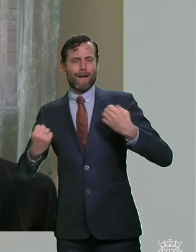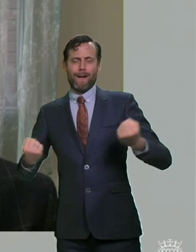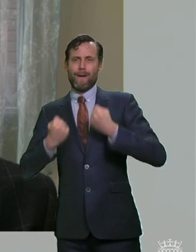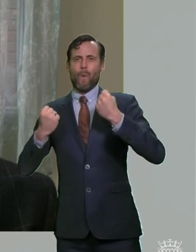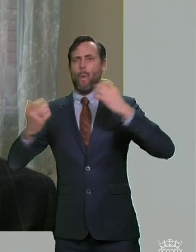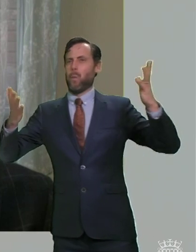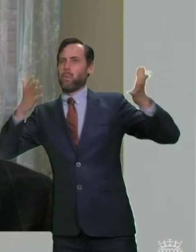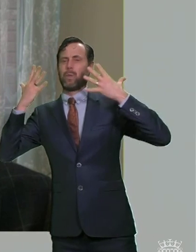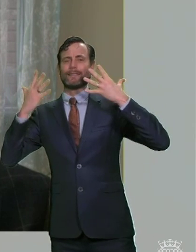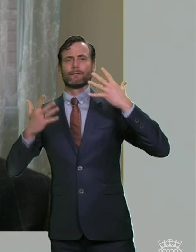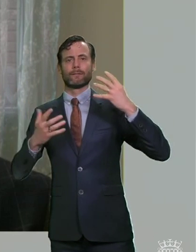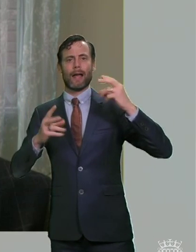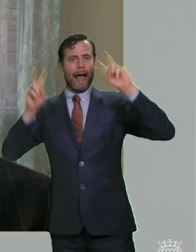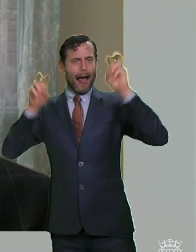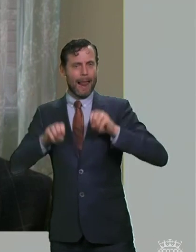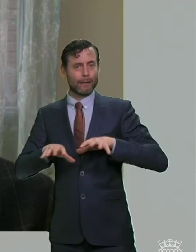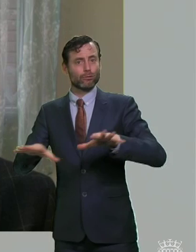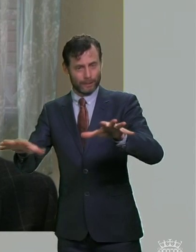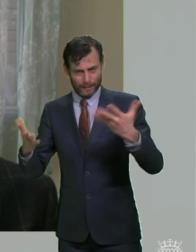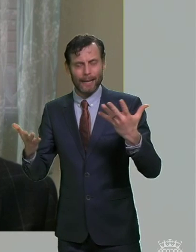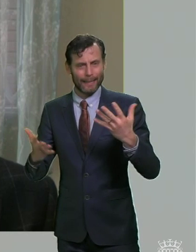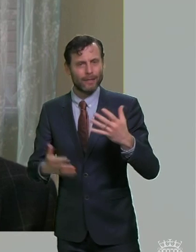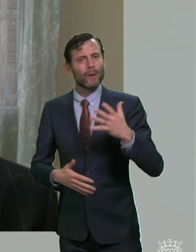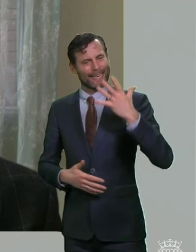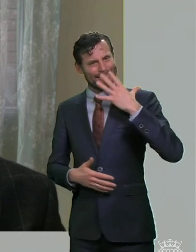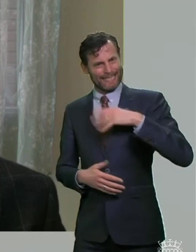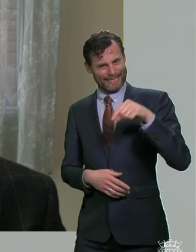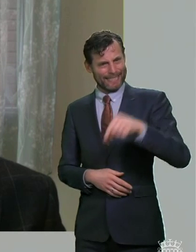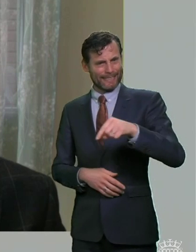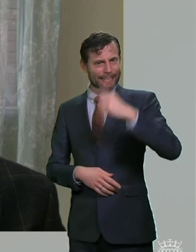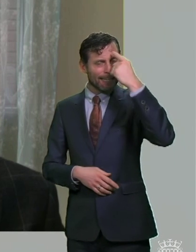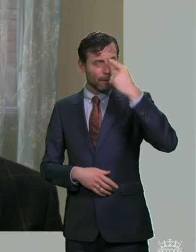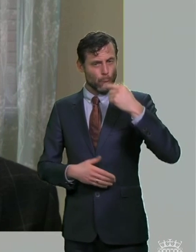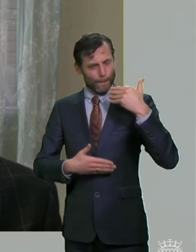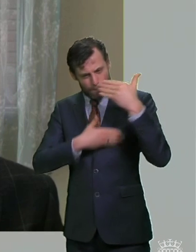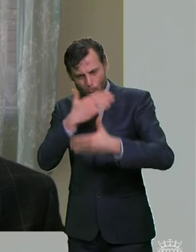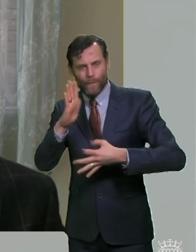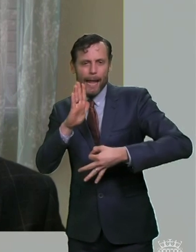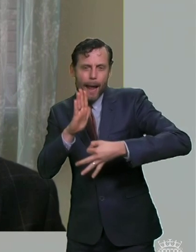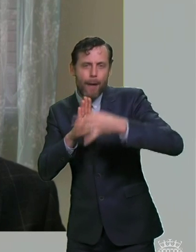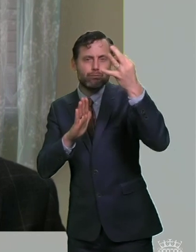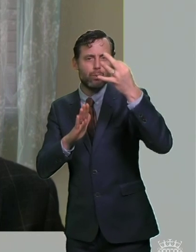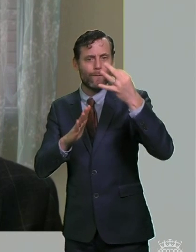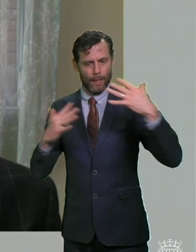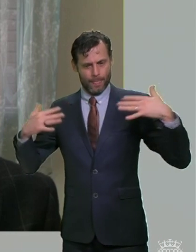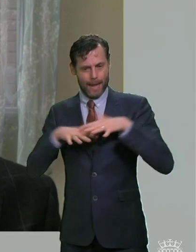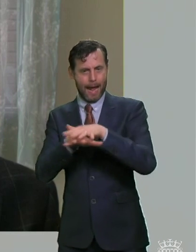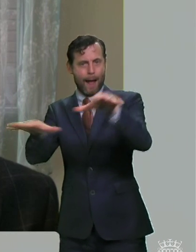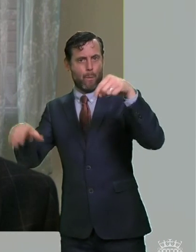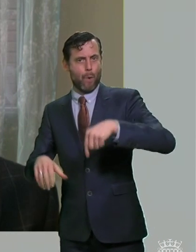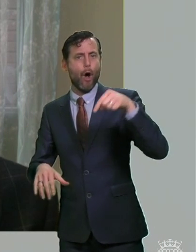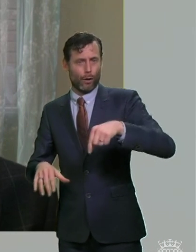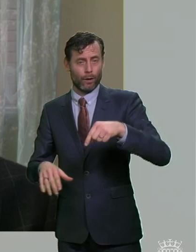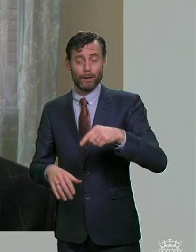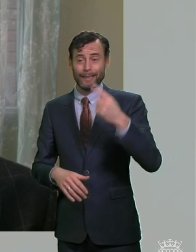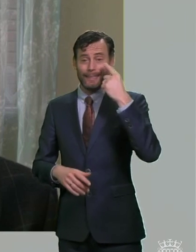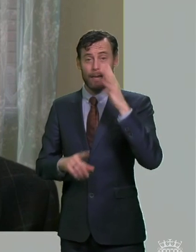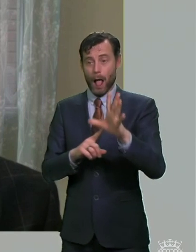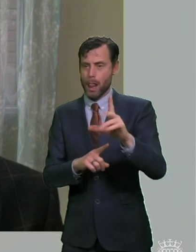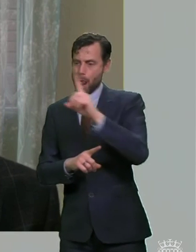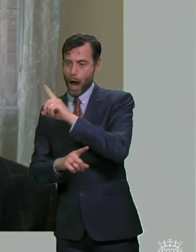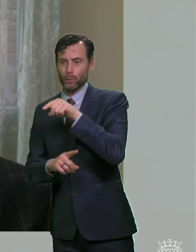But the current piecemeal and environmentally damaging connection method to the national grid is holding us back, as was proven by the Vattenfall judicial review just last week.